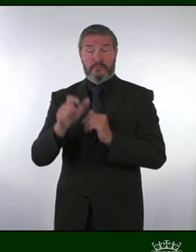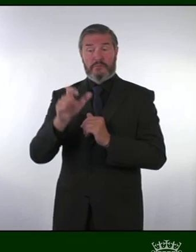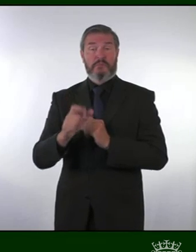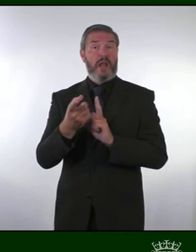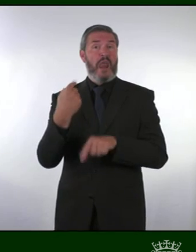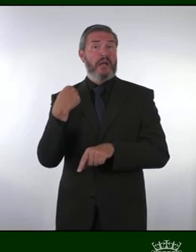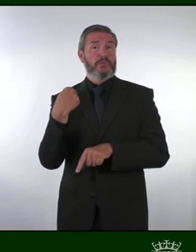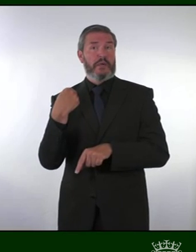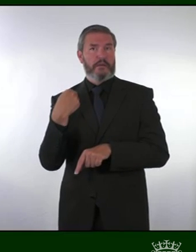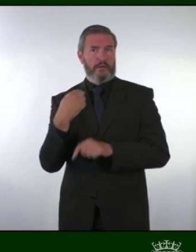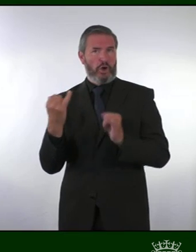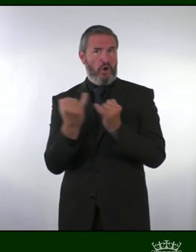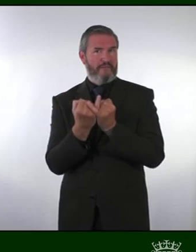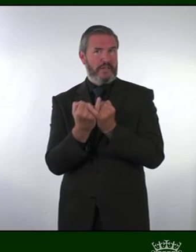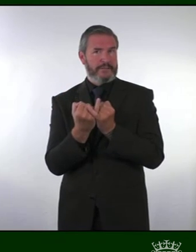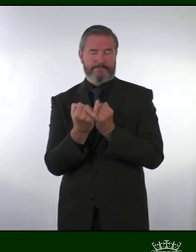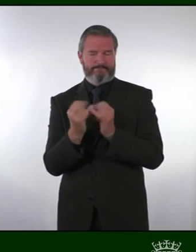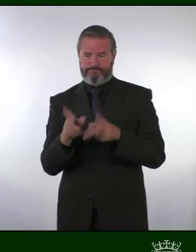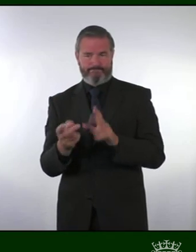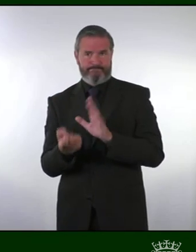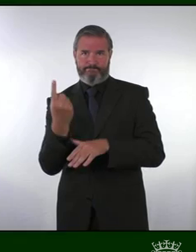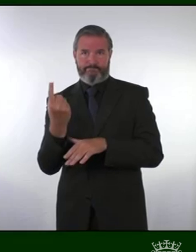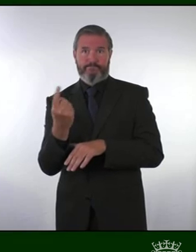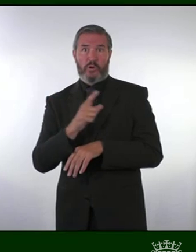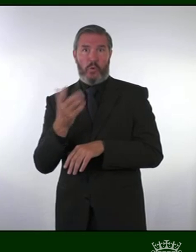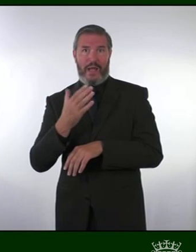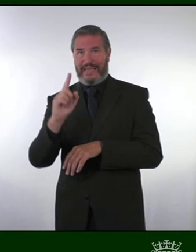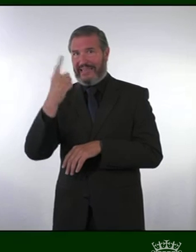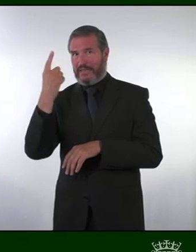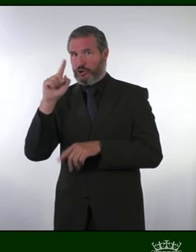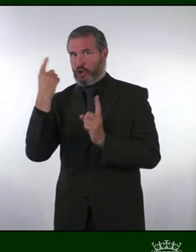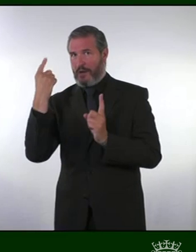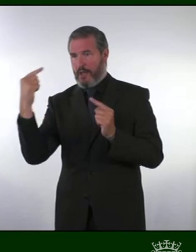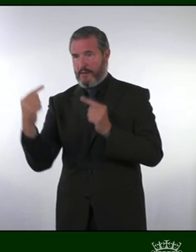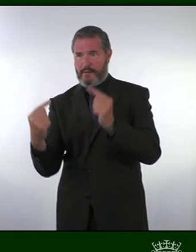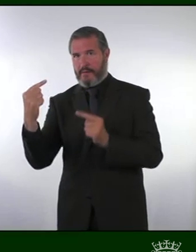Last week, fatal conflict resumed in Ladakh on the line of actual control between India and China.